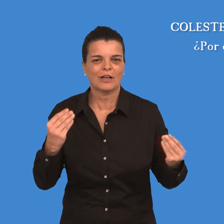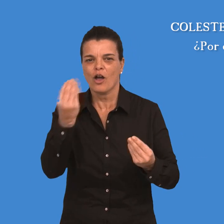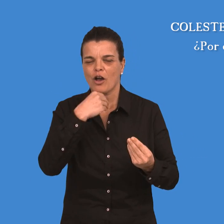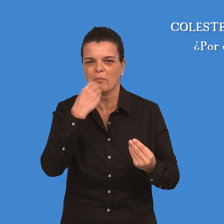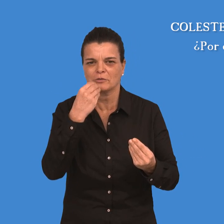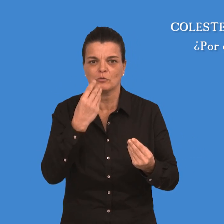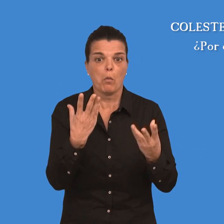comer